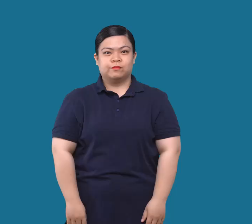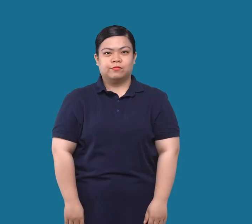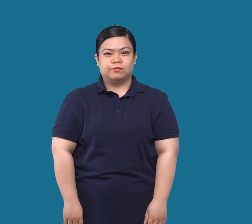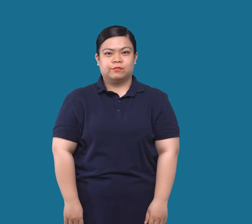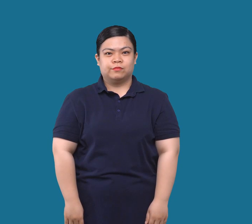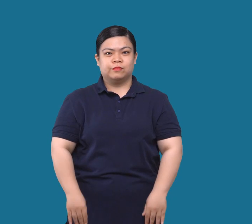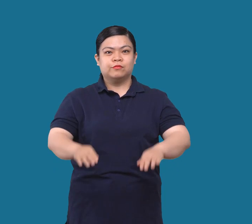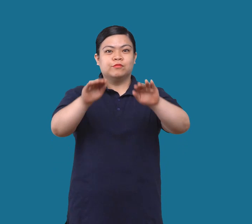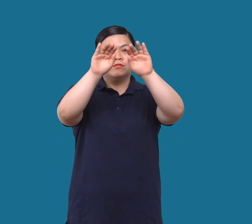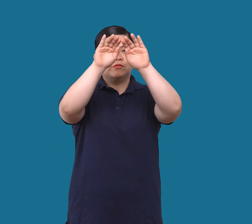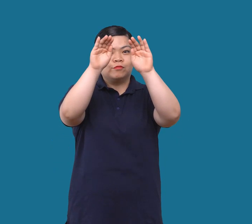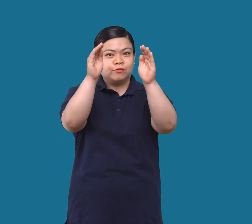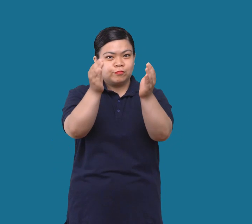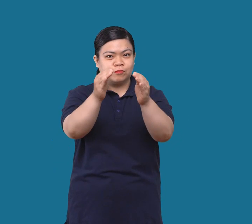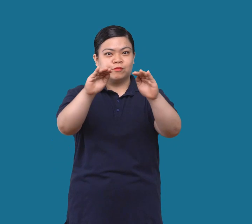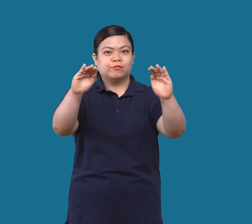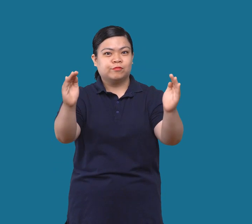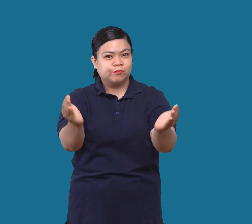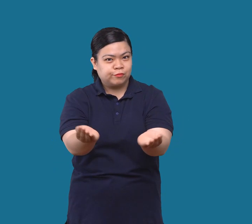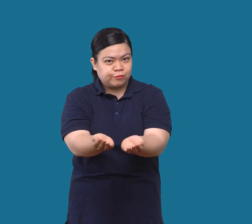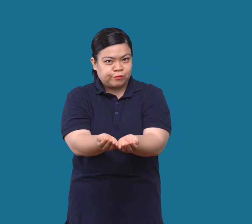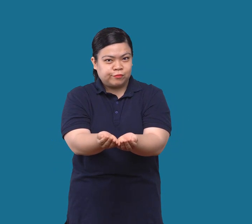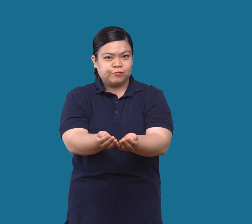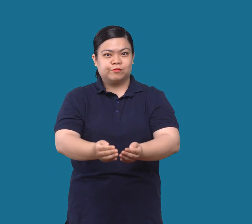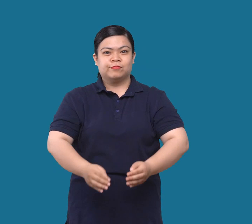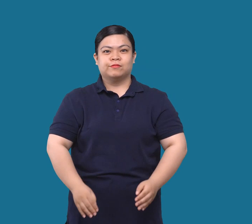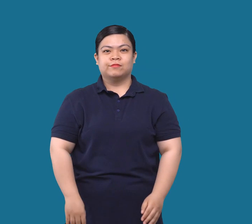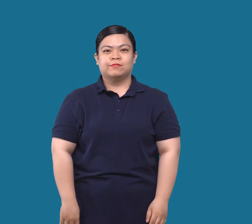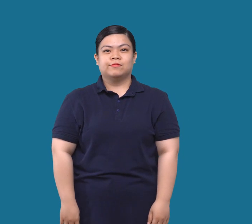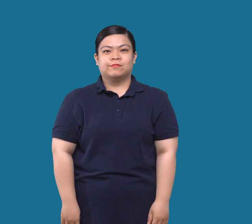quả bầu